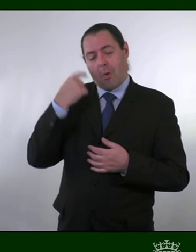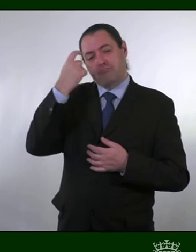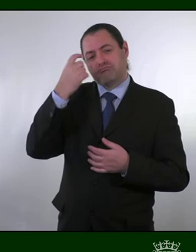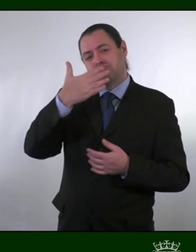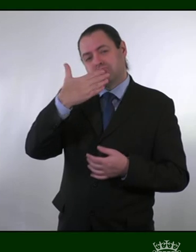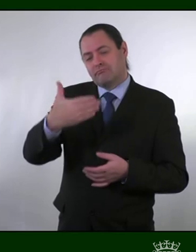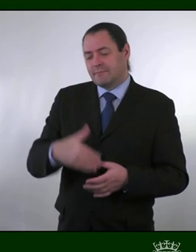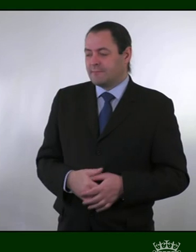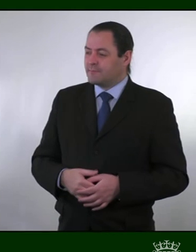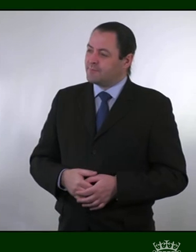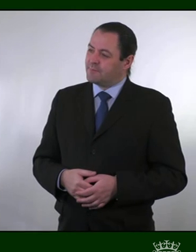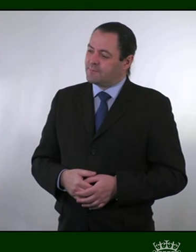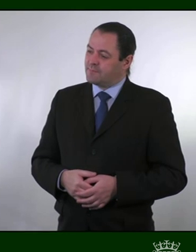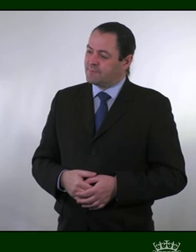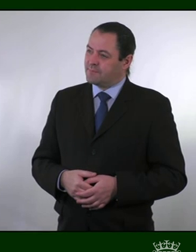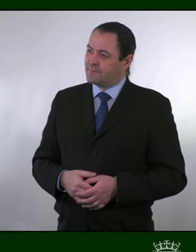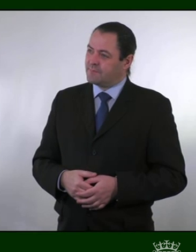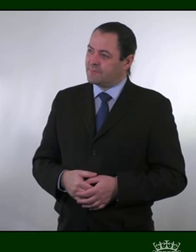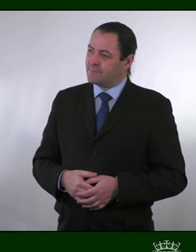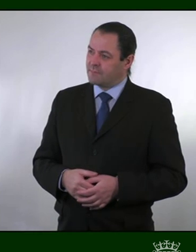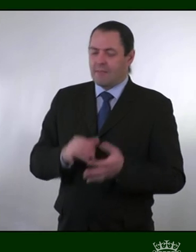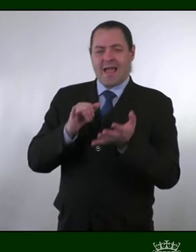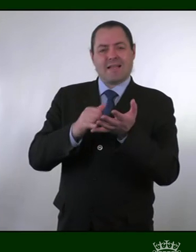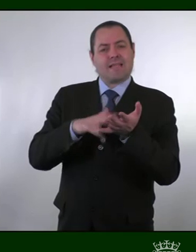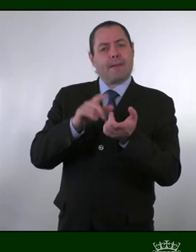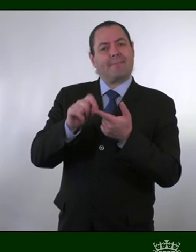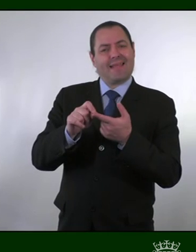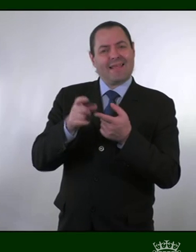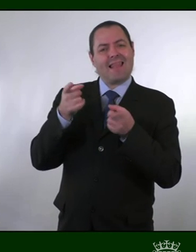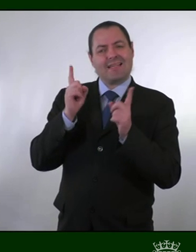I will bear his invitation in mind.